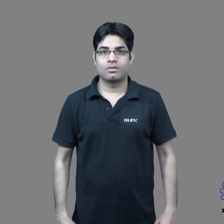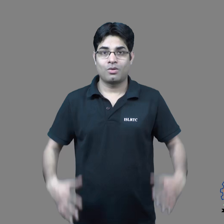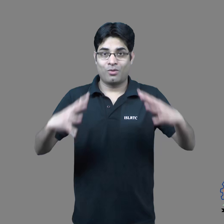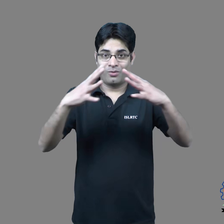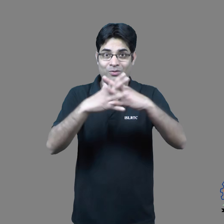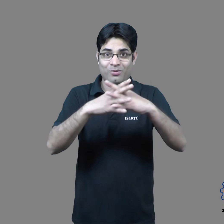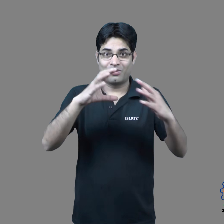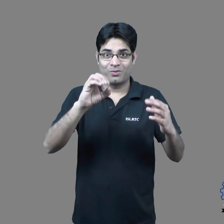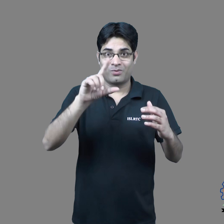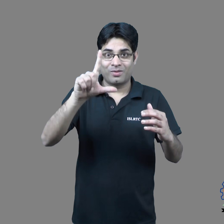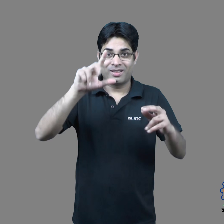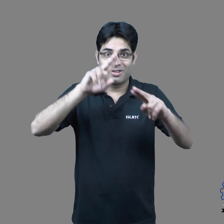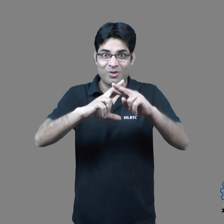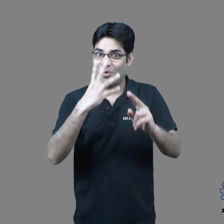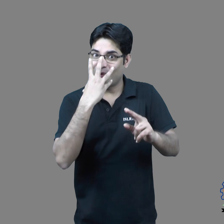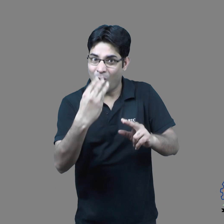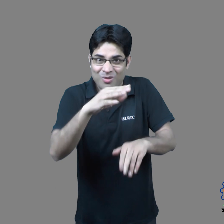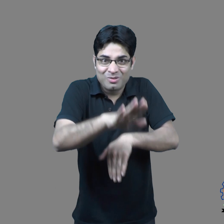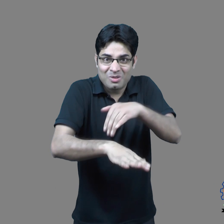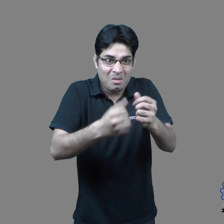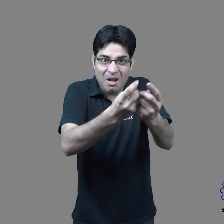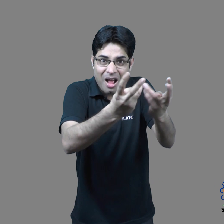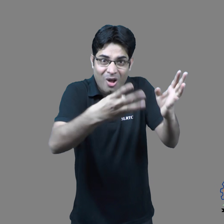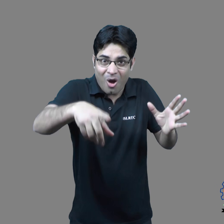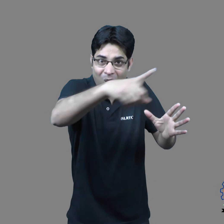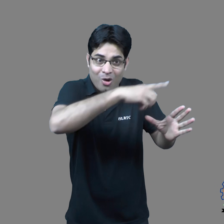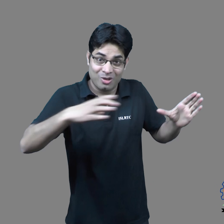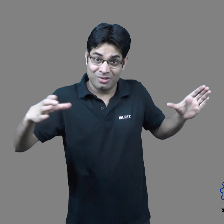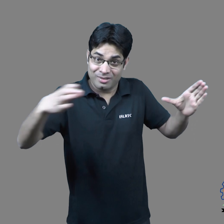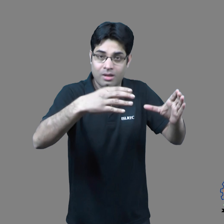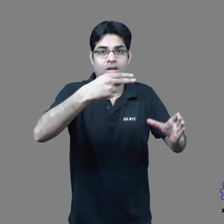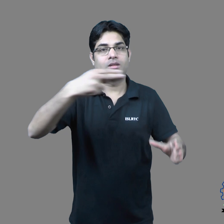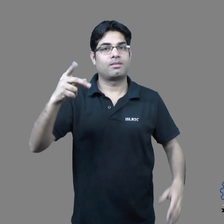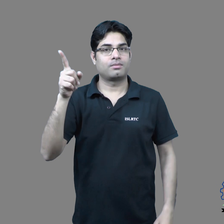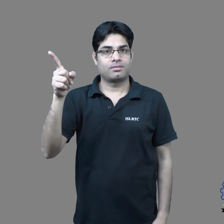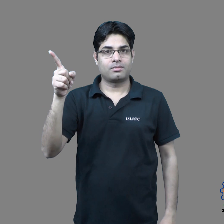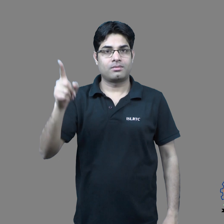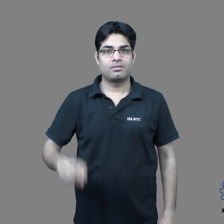Pack of Wolves